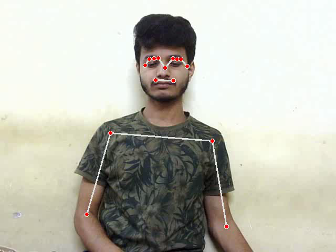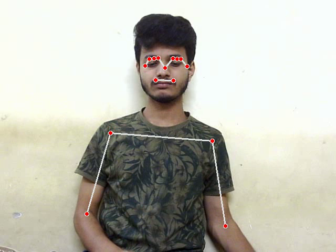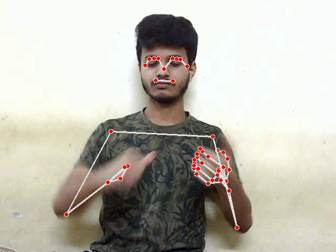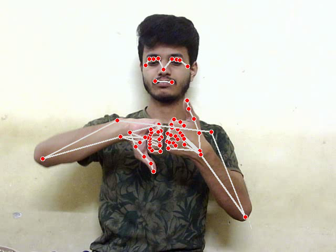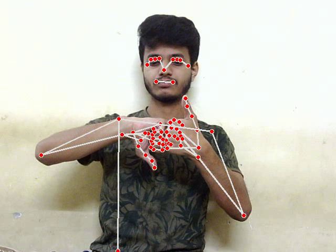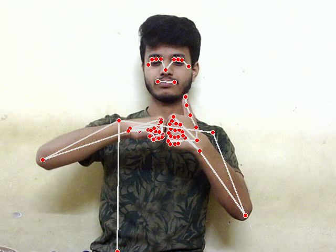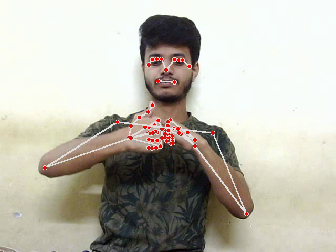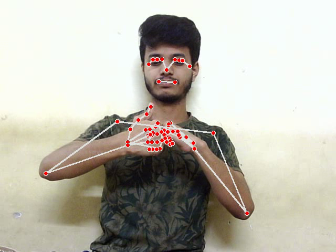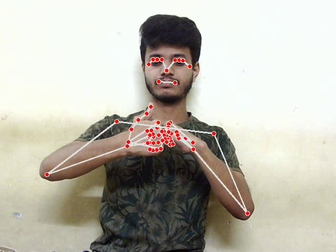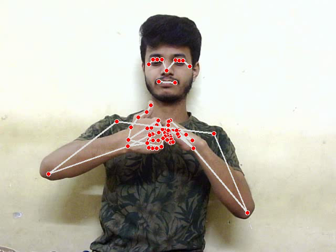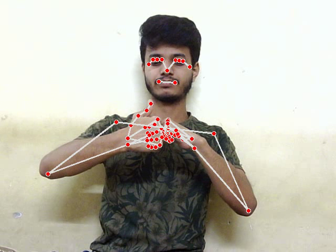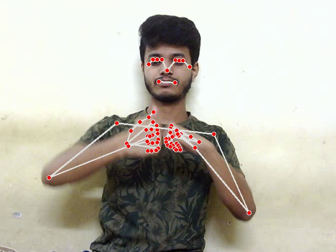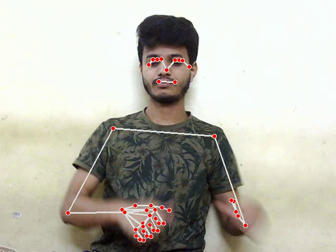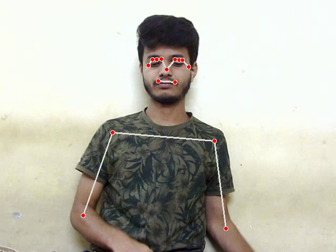how